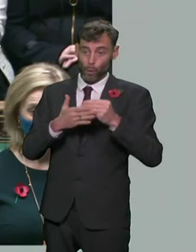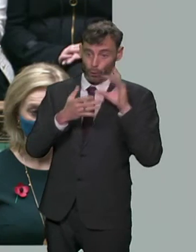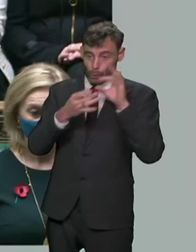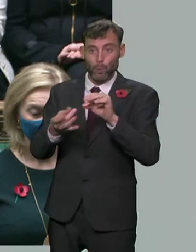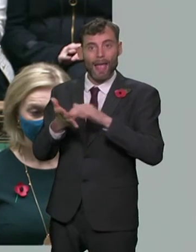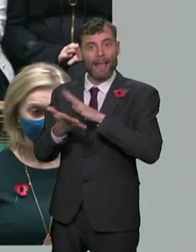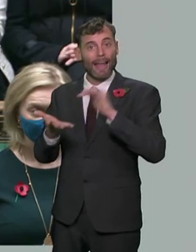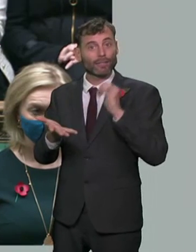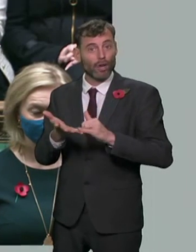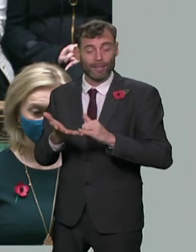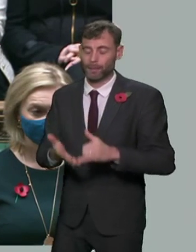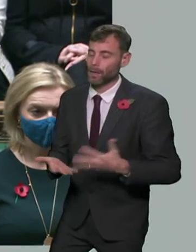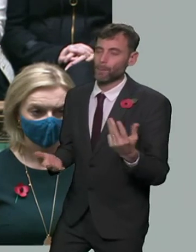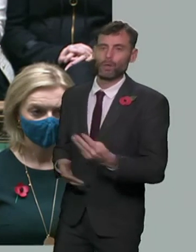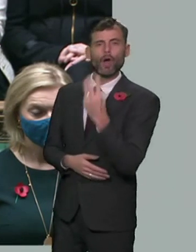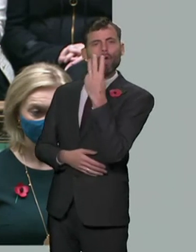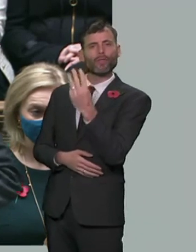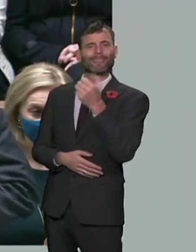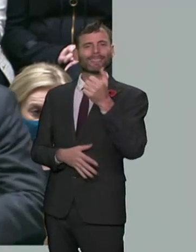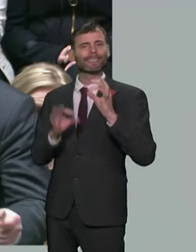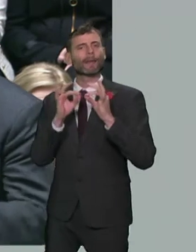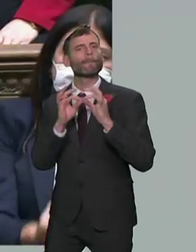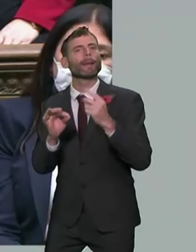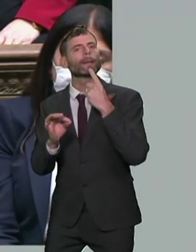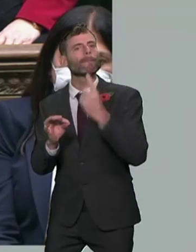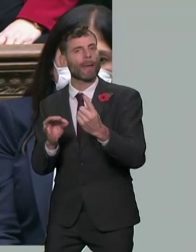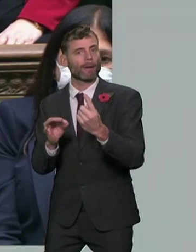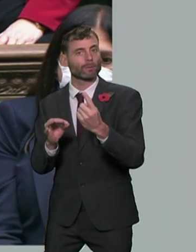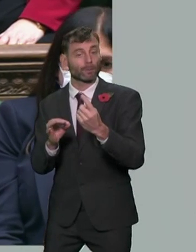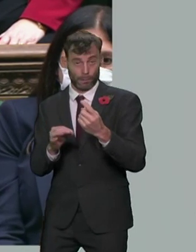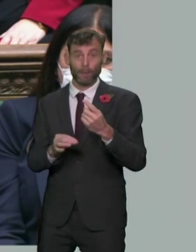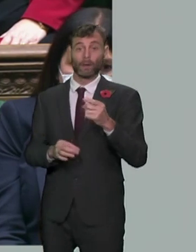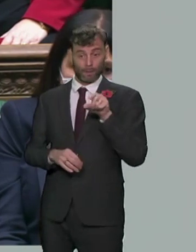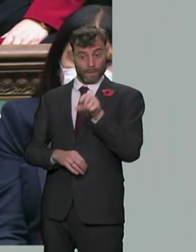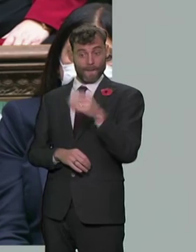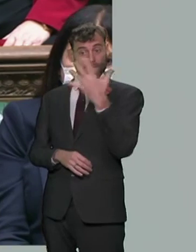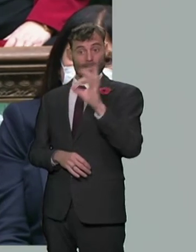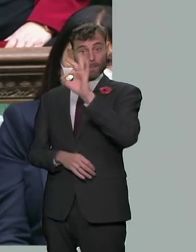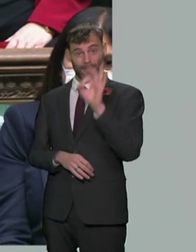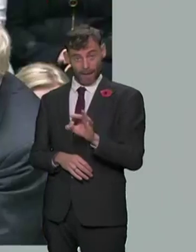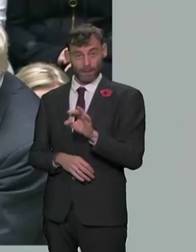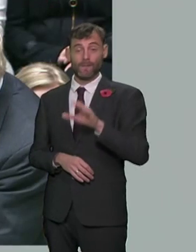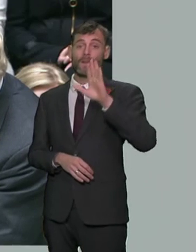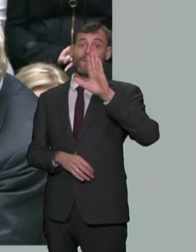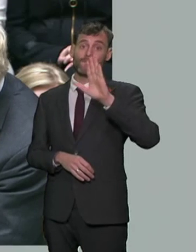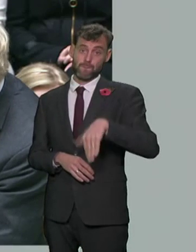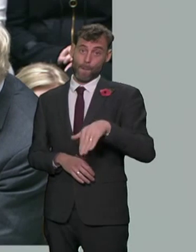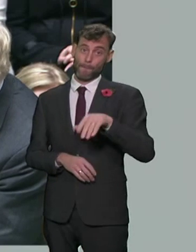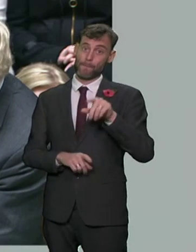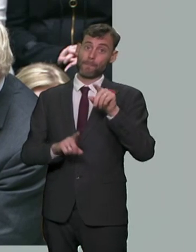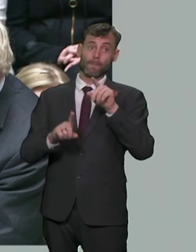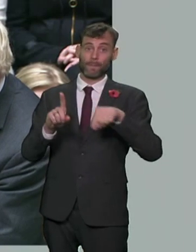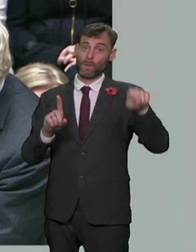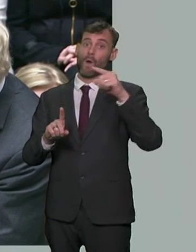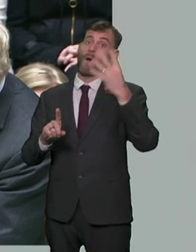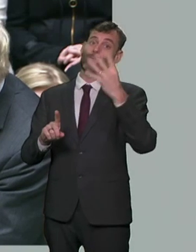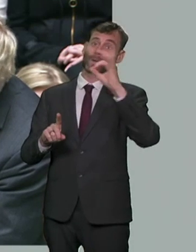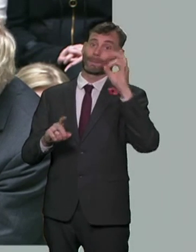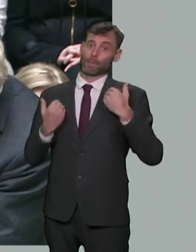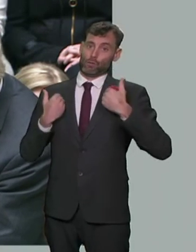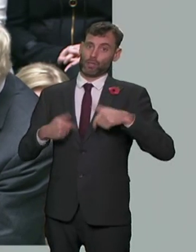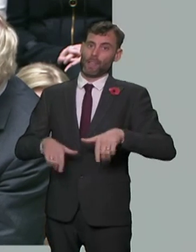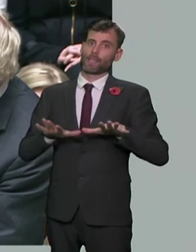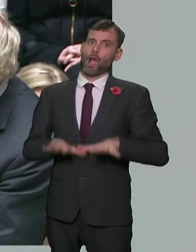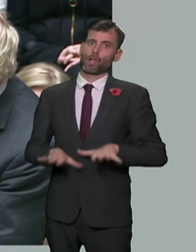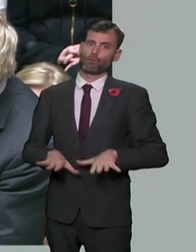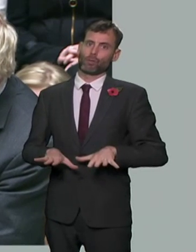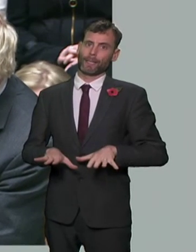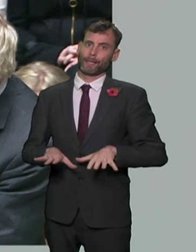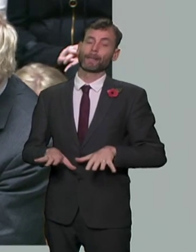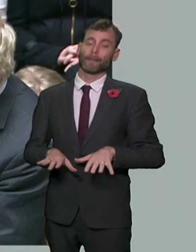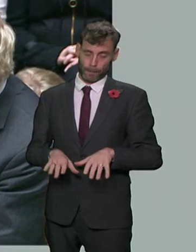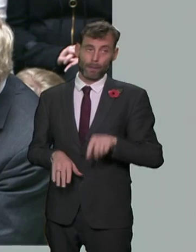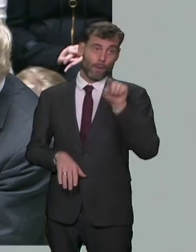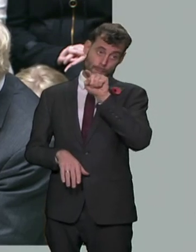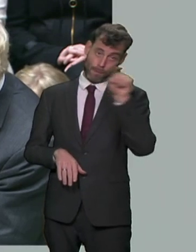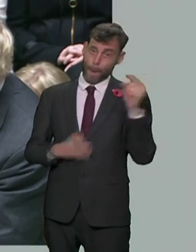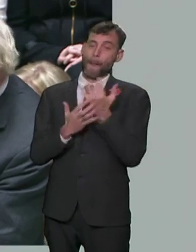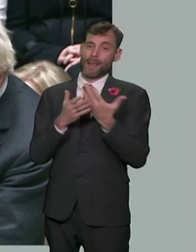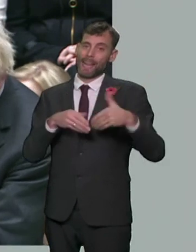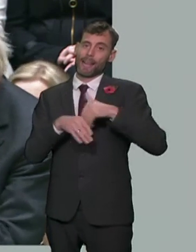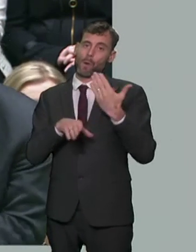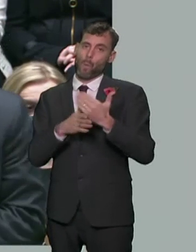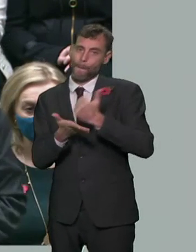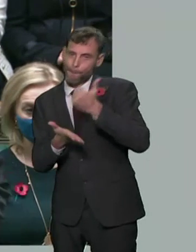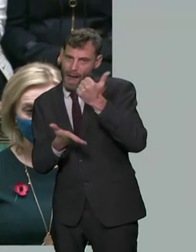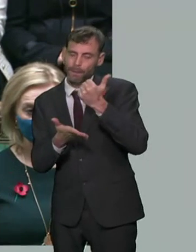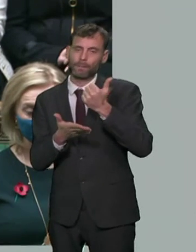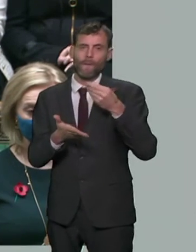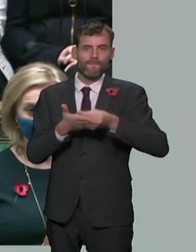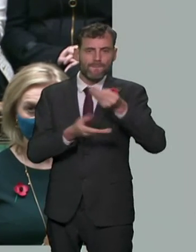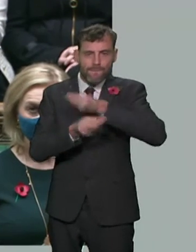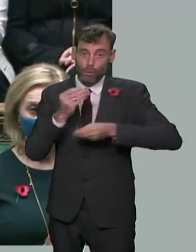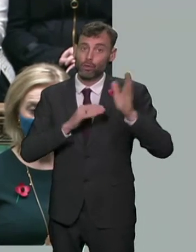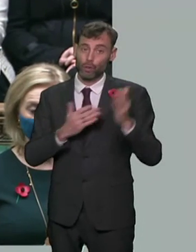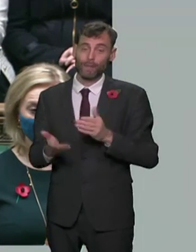It is a very moot point because, of the £36 billion, 50% comes from the 14% who are the richest in this country—overwhelmingly, from the banks and financial services industry—who can pay the most.